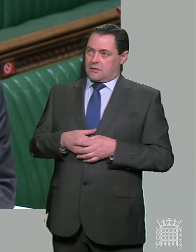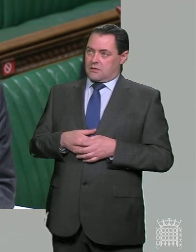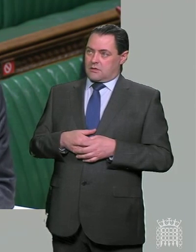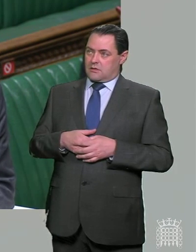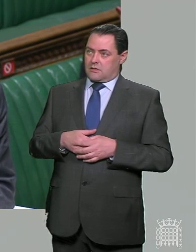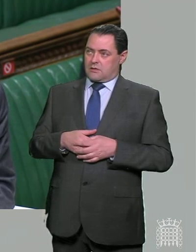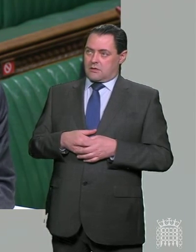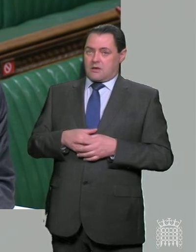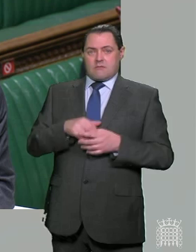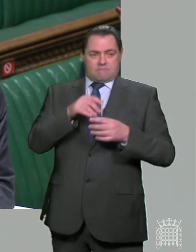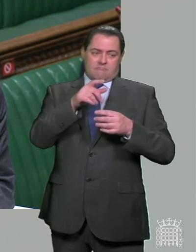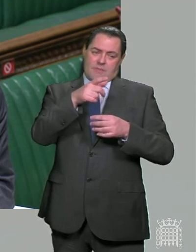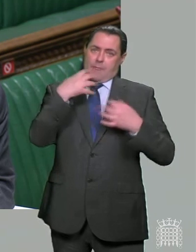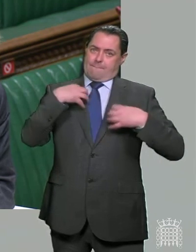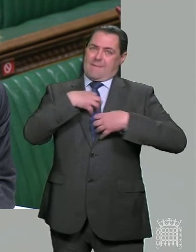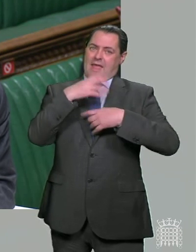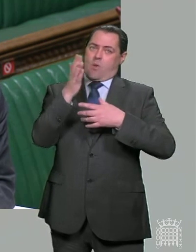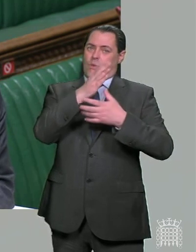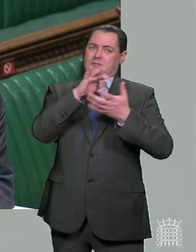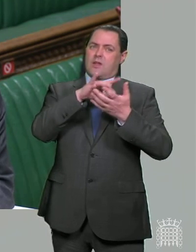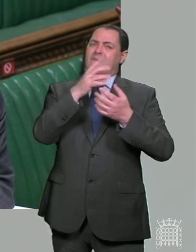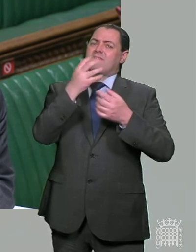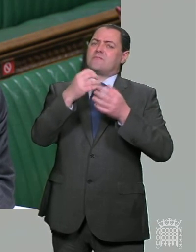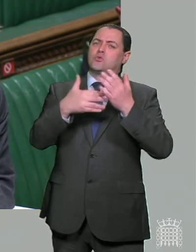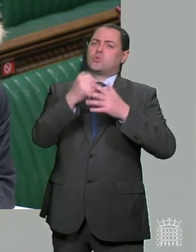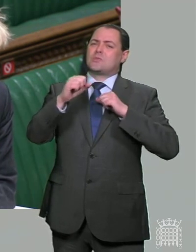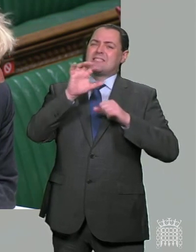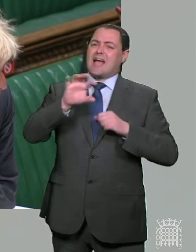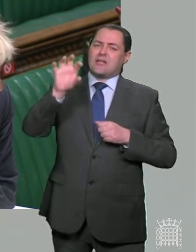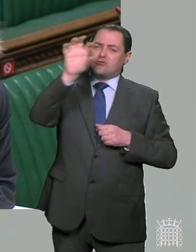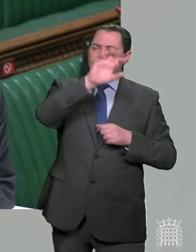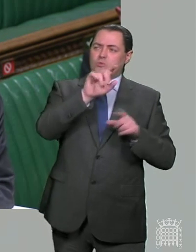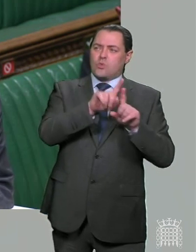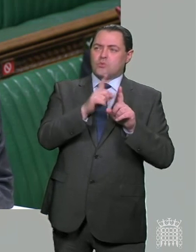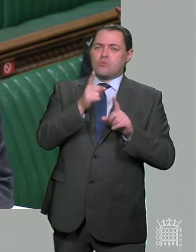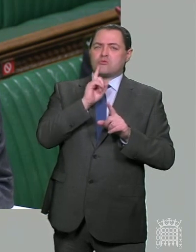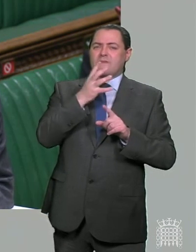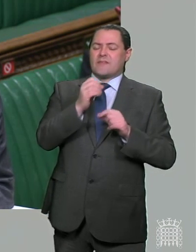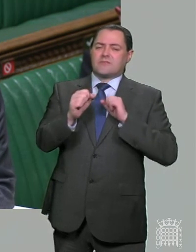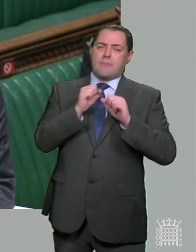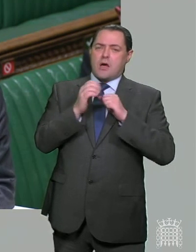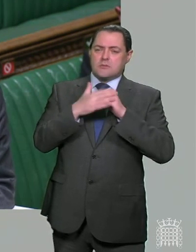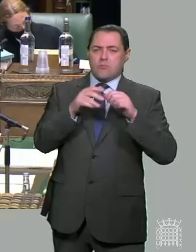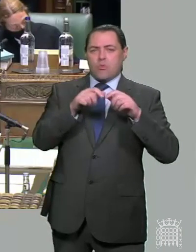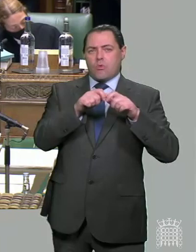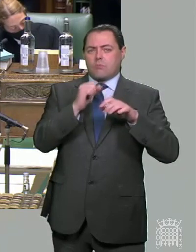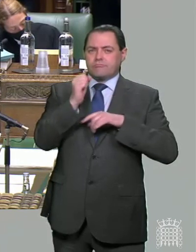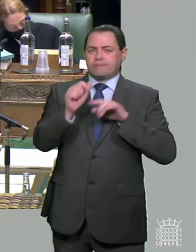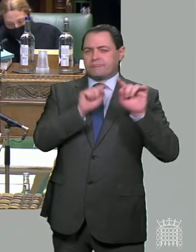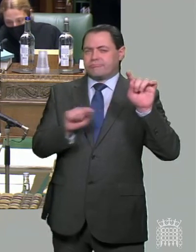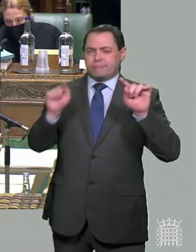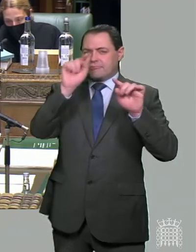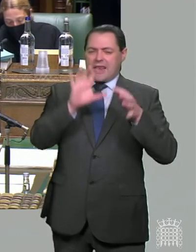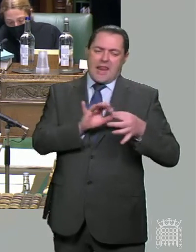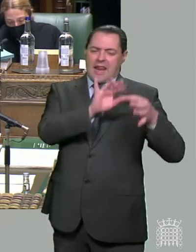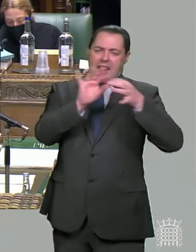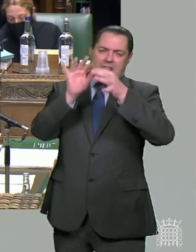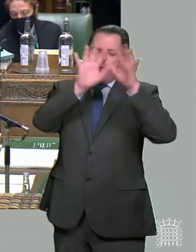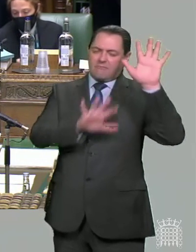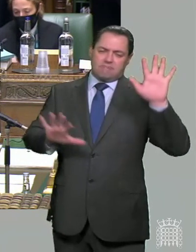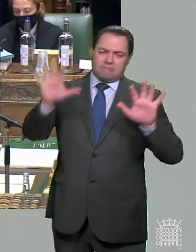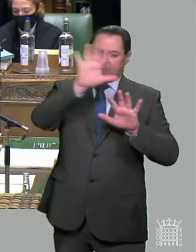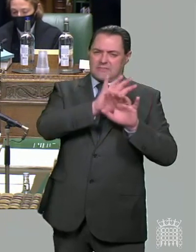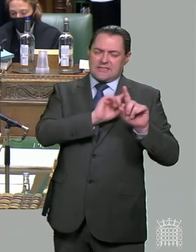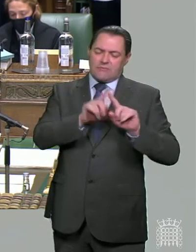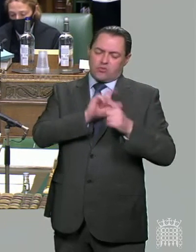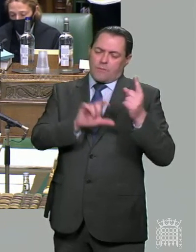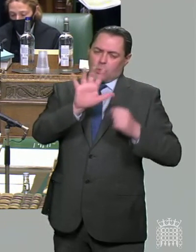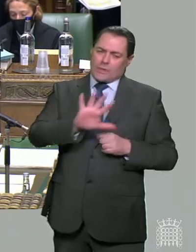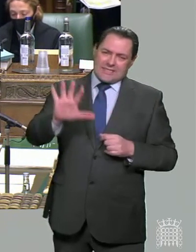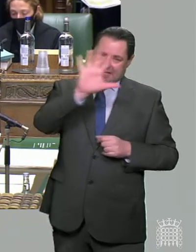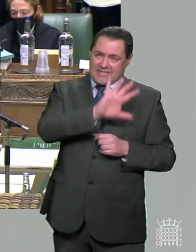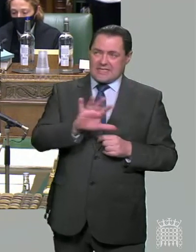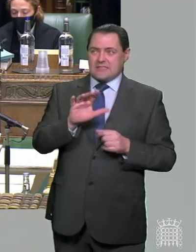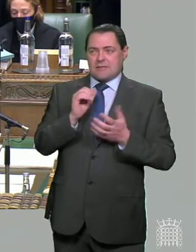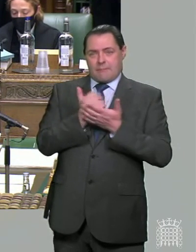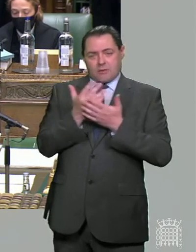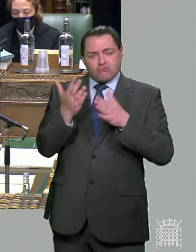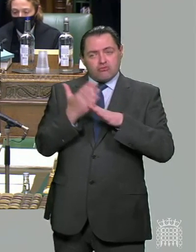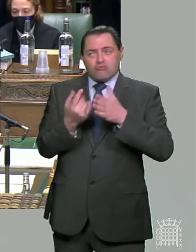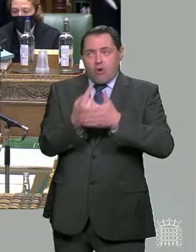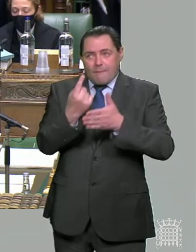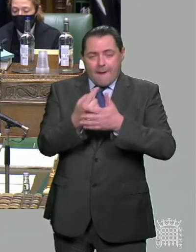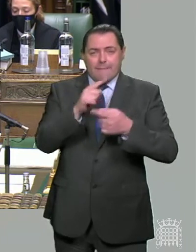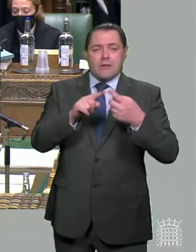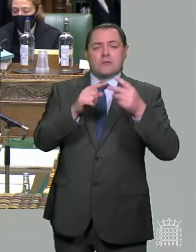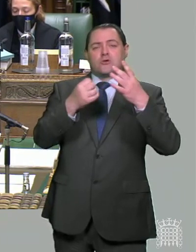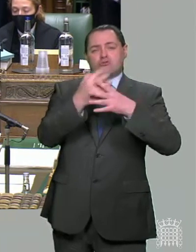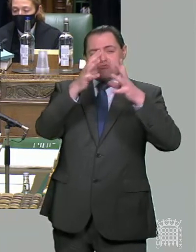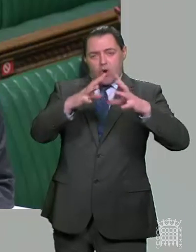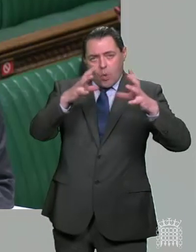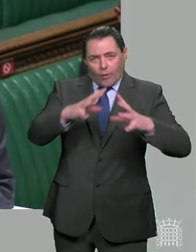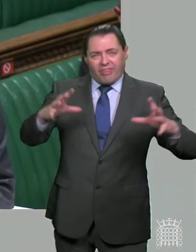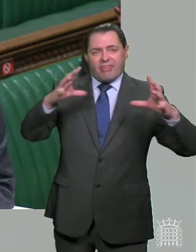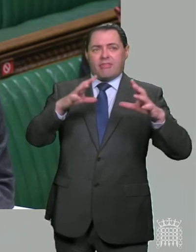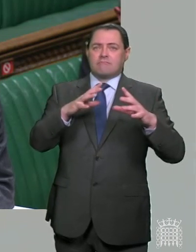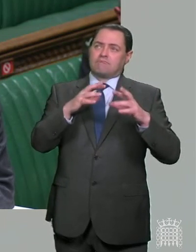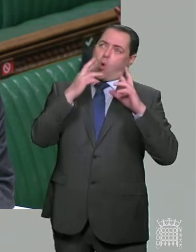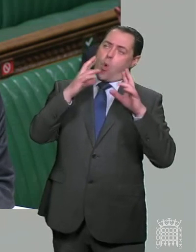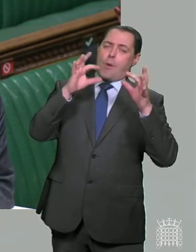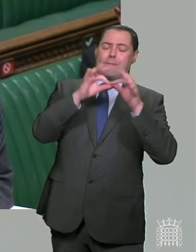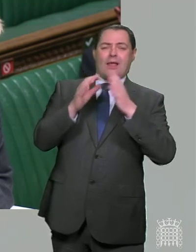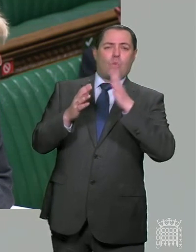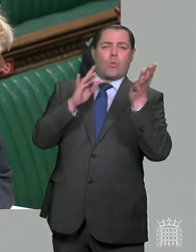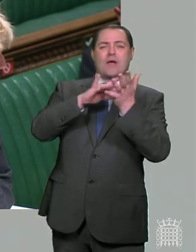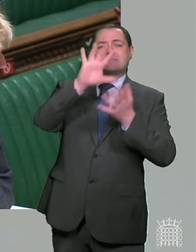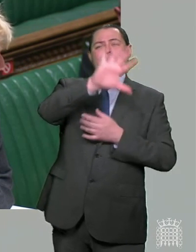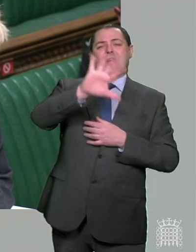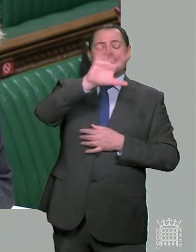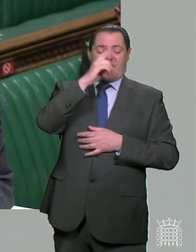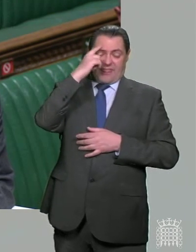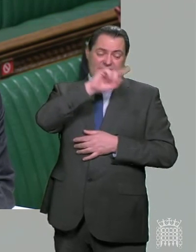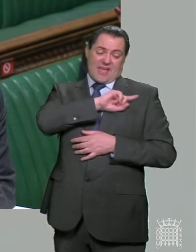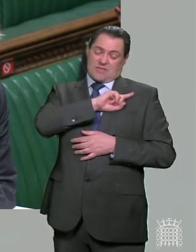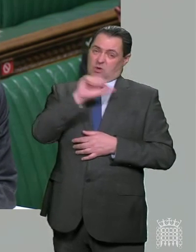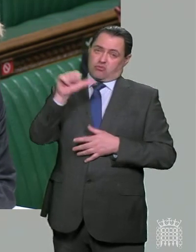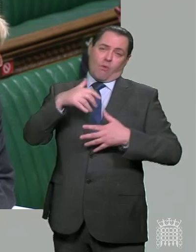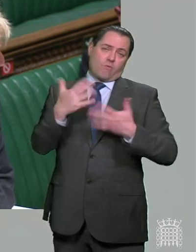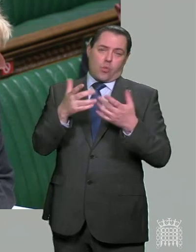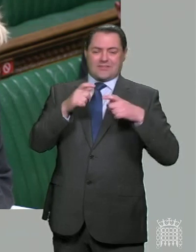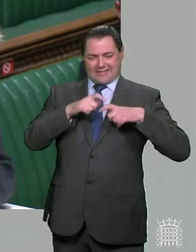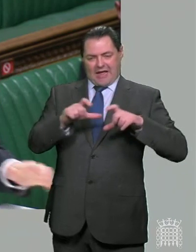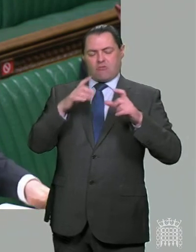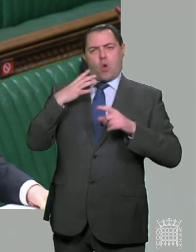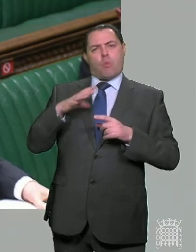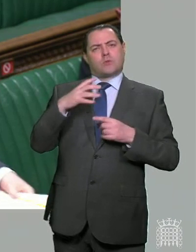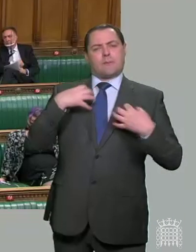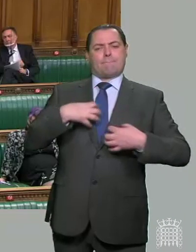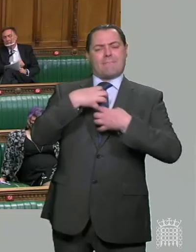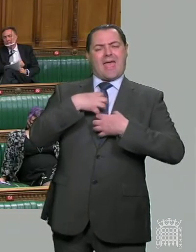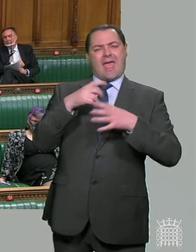Andy Street is rolling out not only 50 new stations but 150 miles more track, linking up communities across the west midlands, delivering job opportunities, delivery growth and delivering hope for the west midlands, and that is why I think the people of the west midlands should vote for another term for Mayor Andy Street.